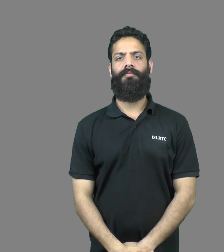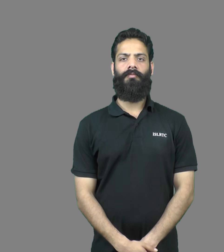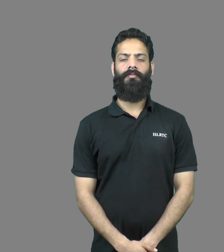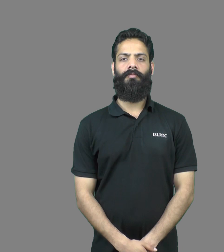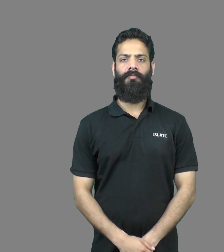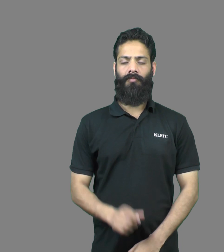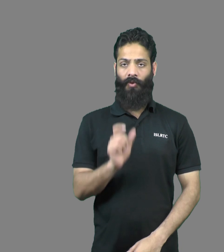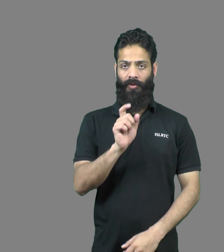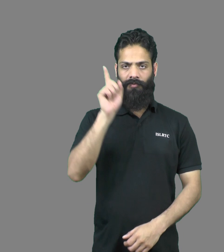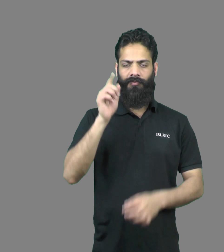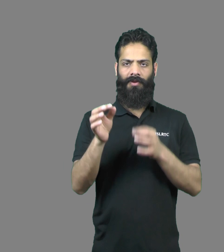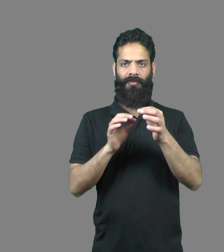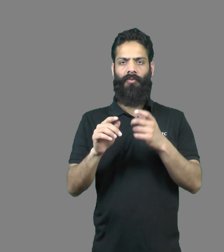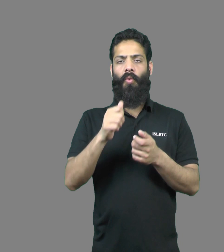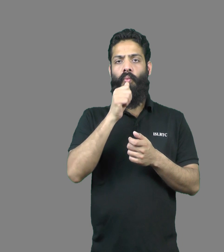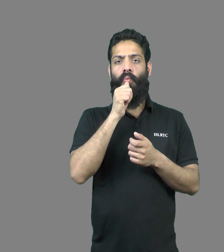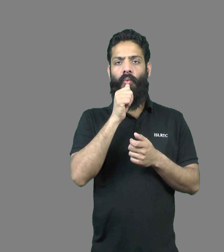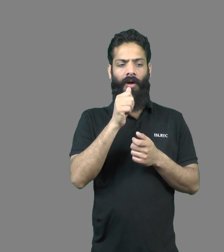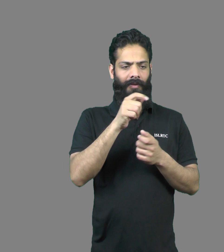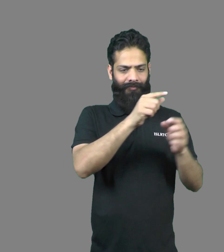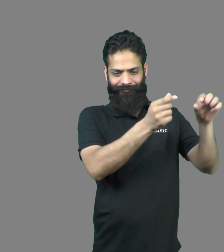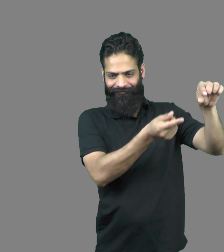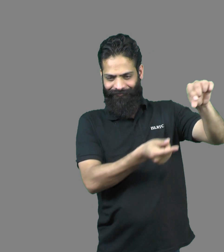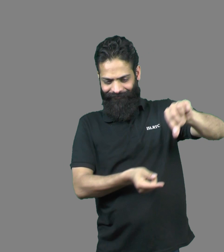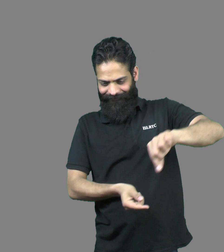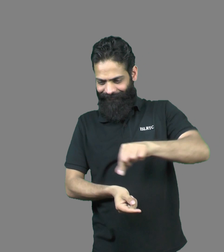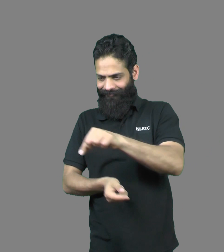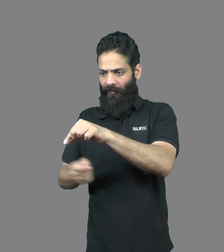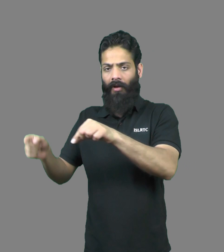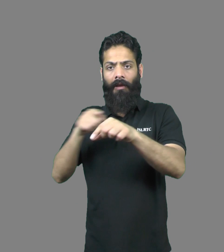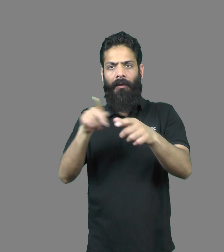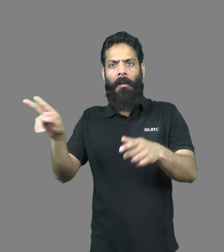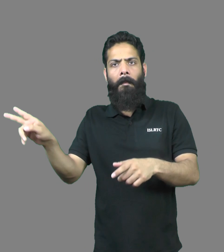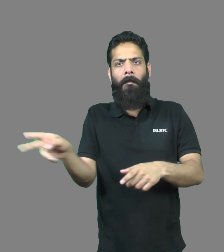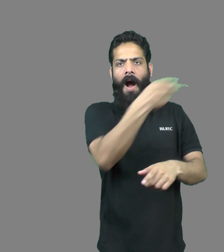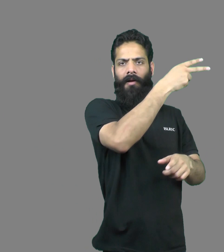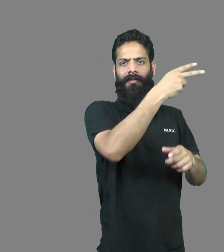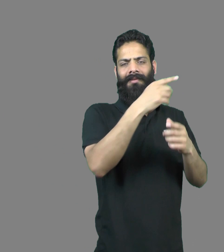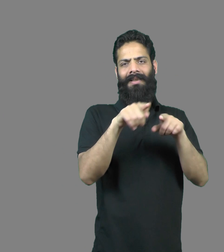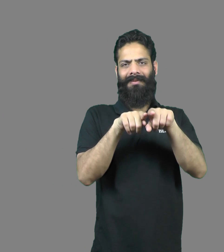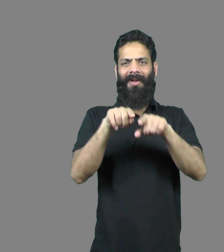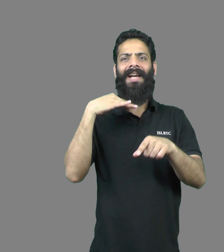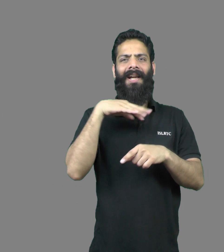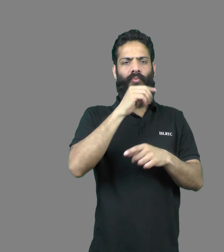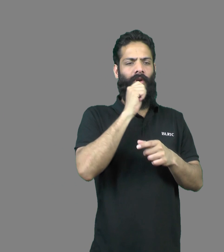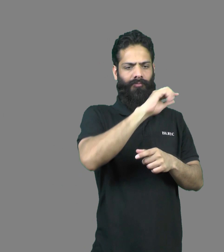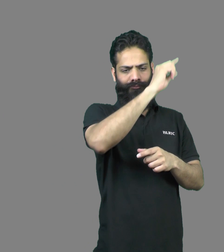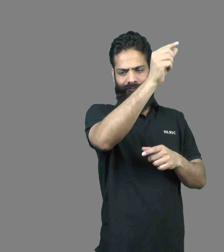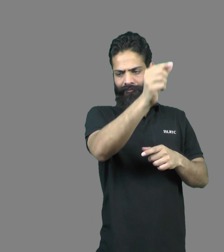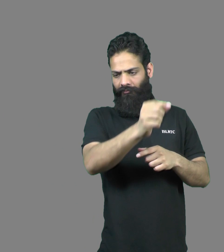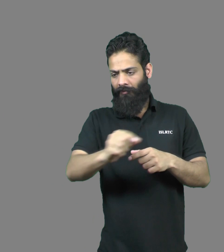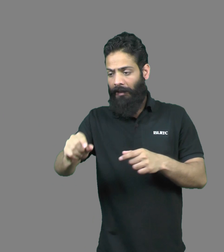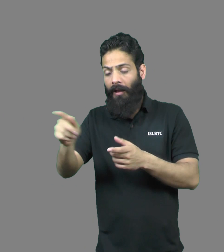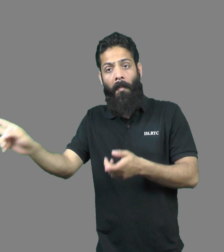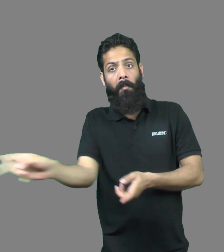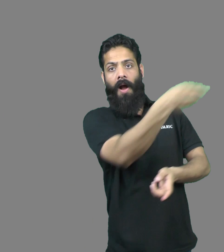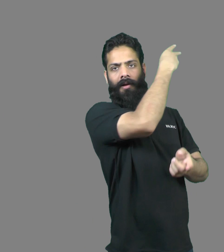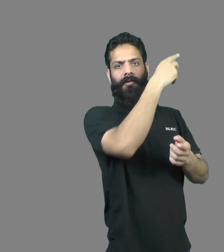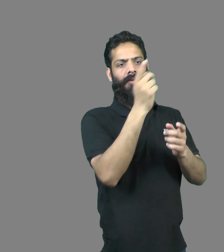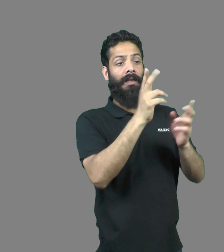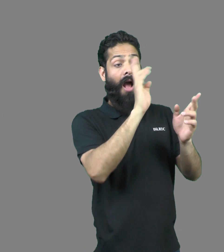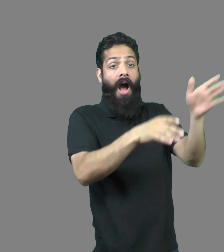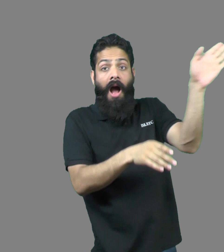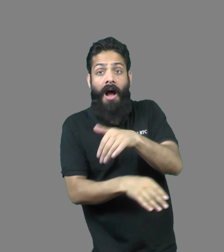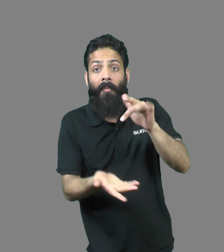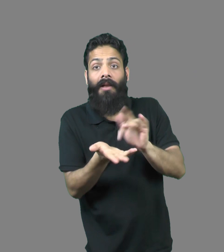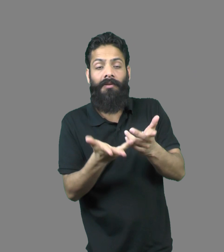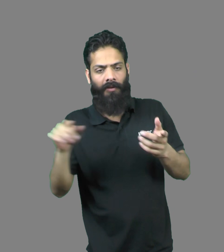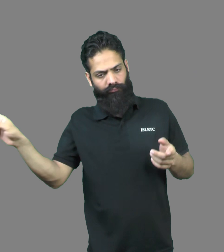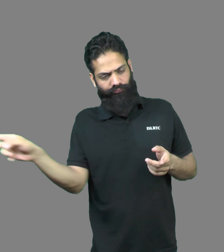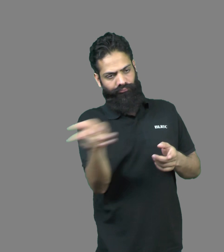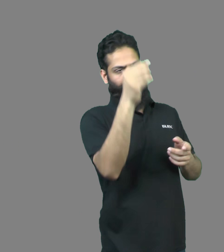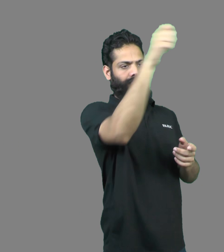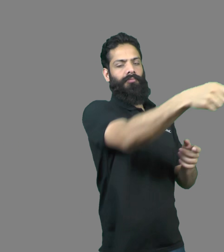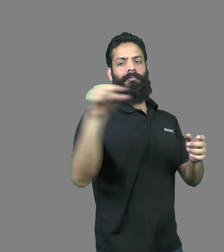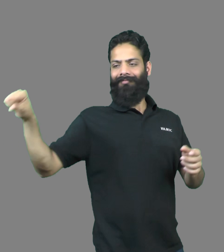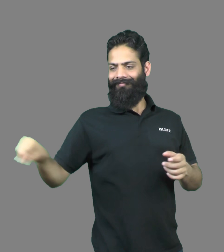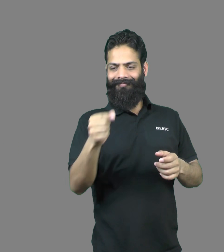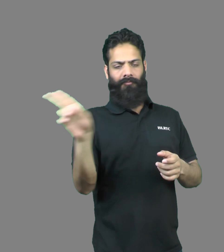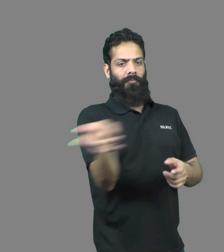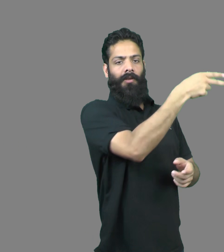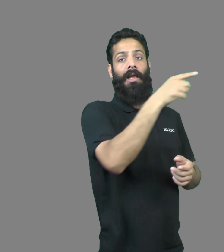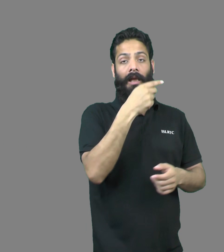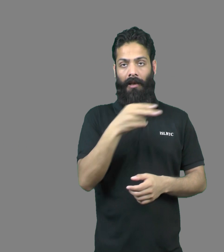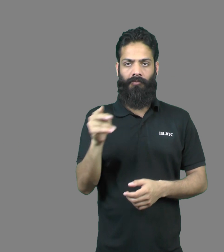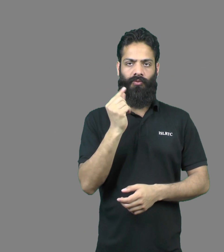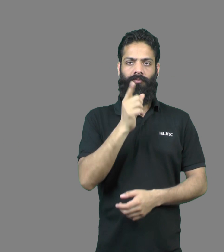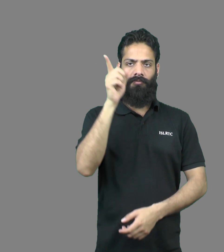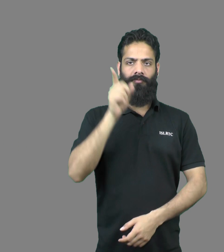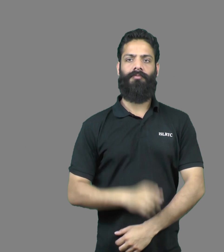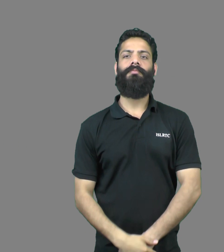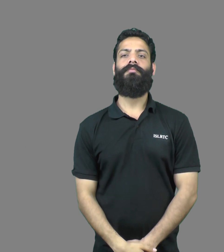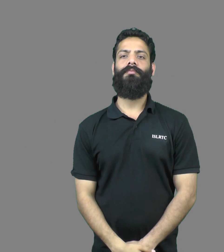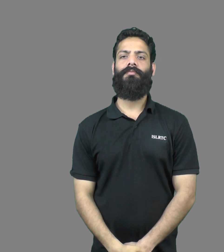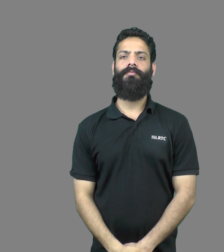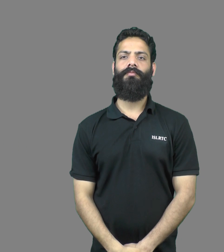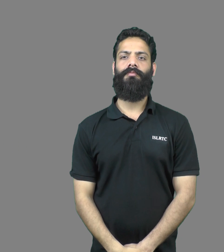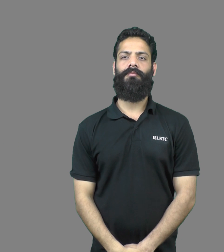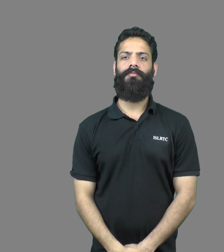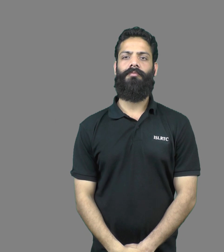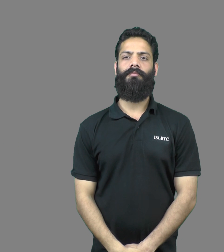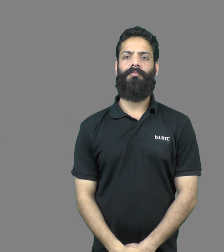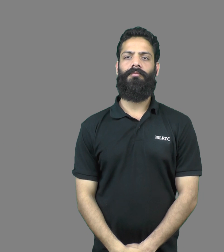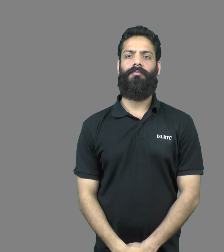Backflow